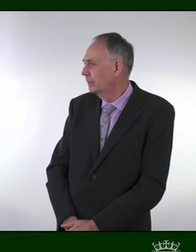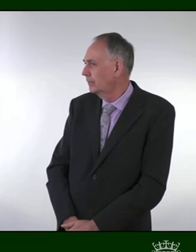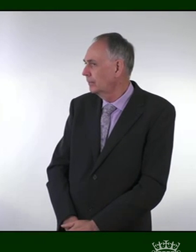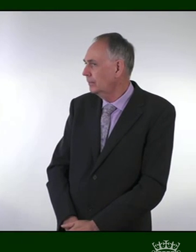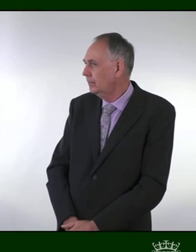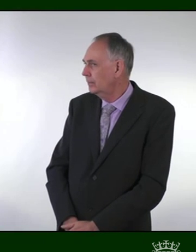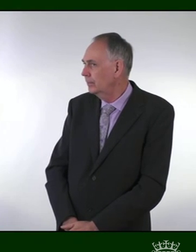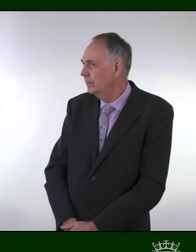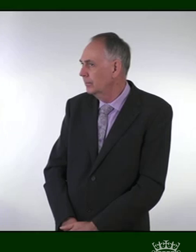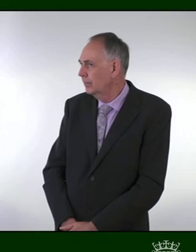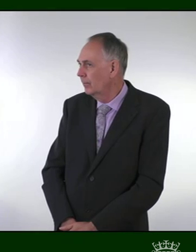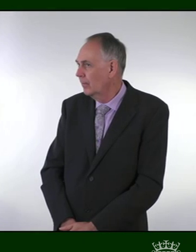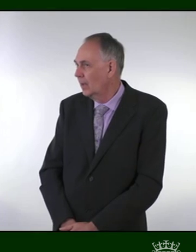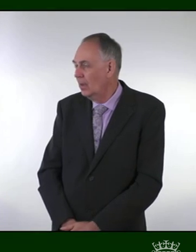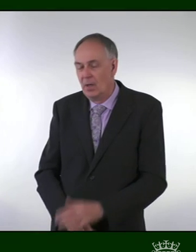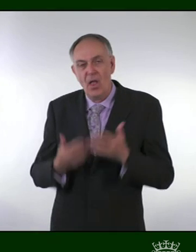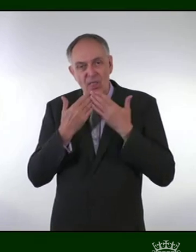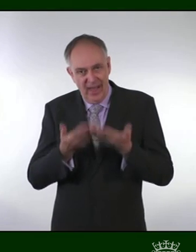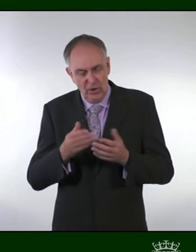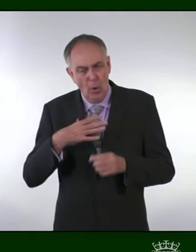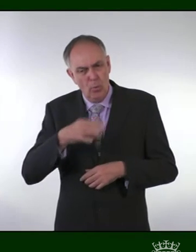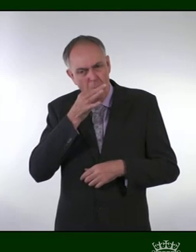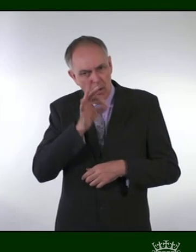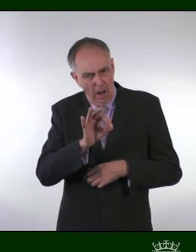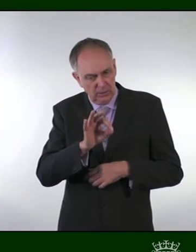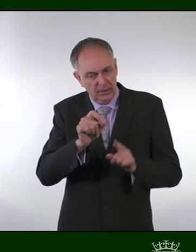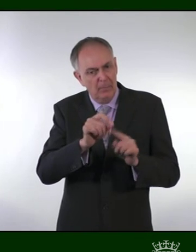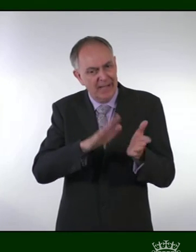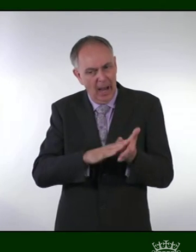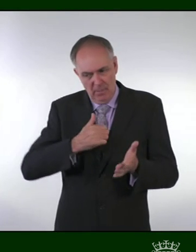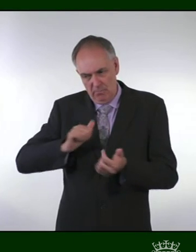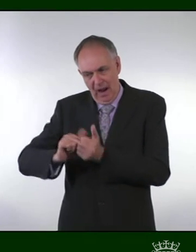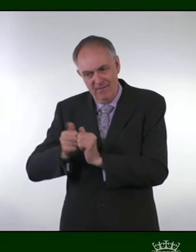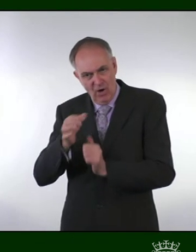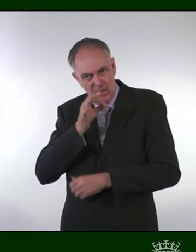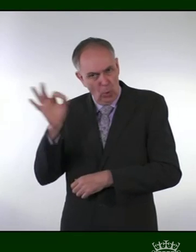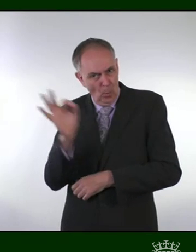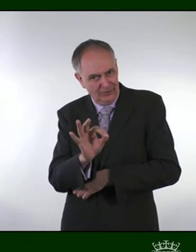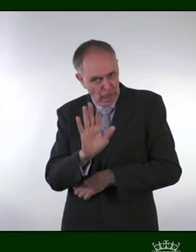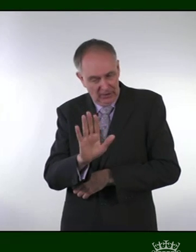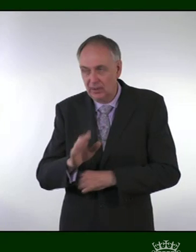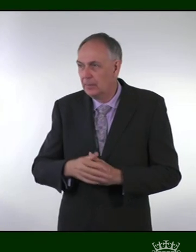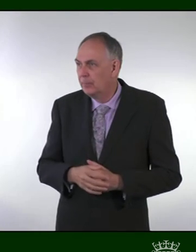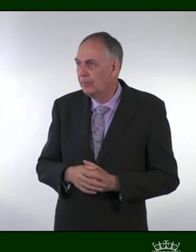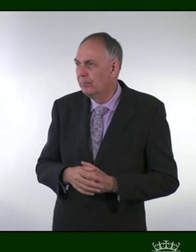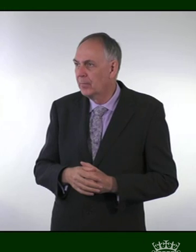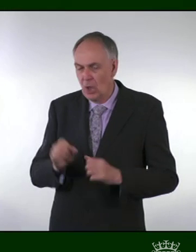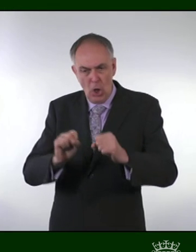I refer the Prime Minister to the question asked by my honourable Friend the Member for Bradford West.